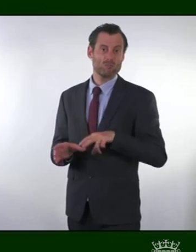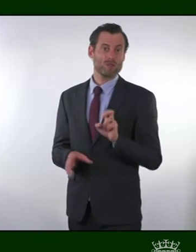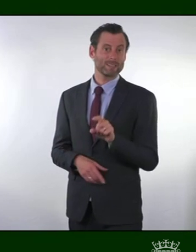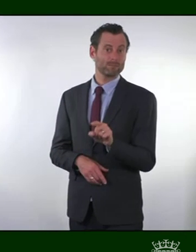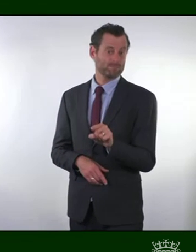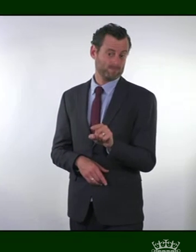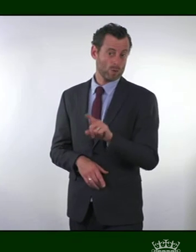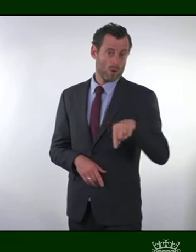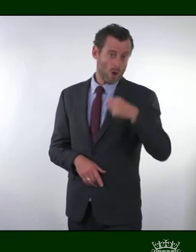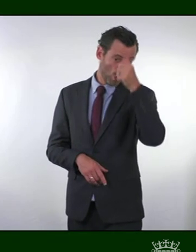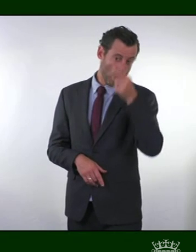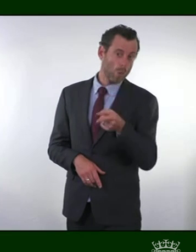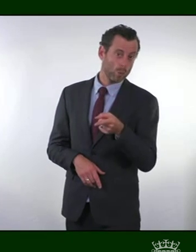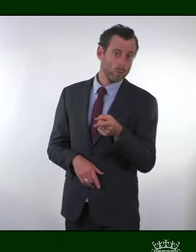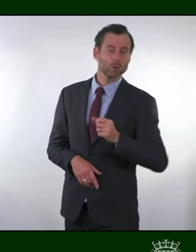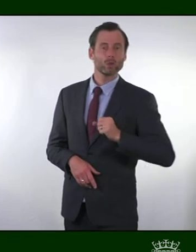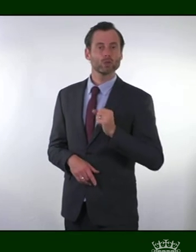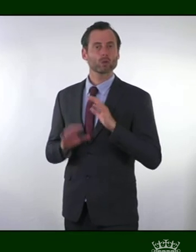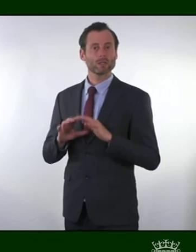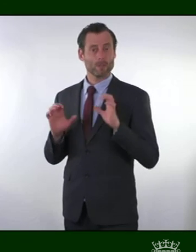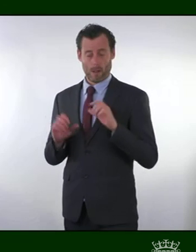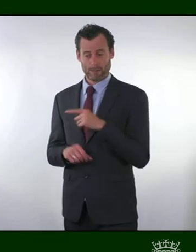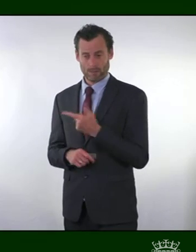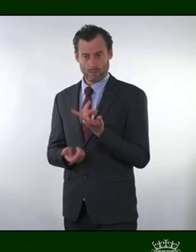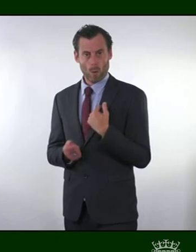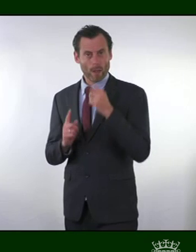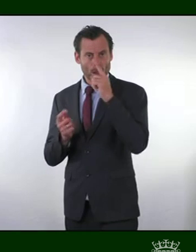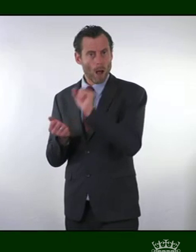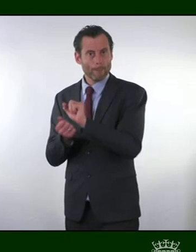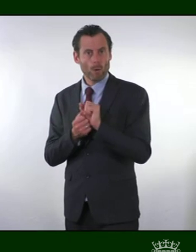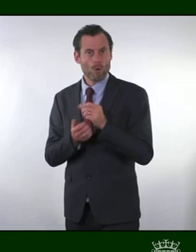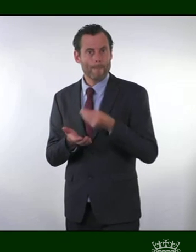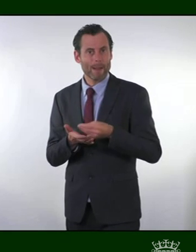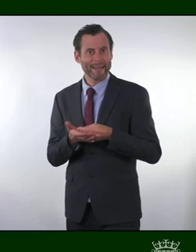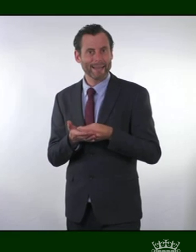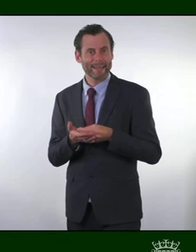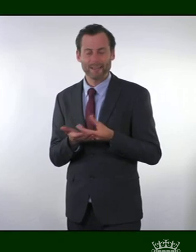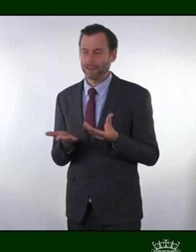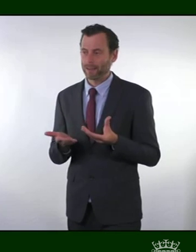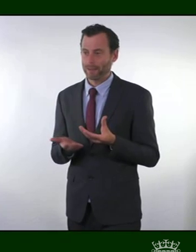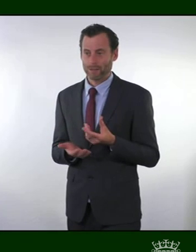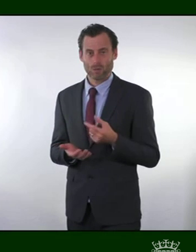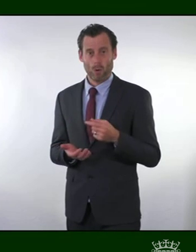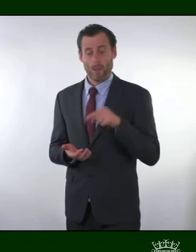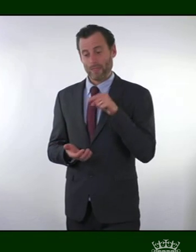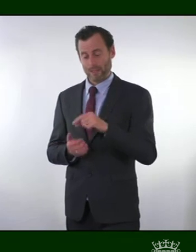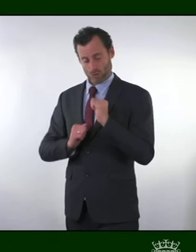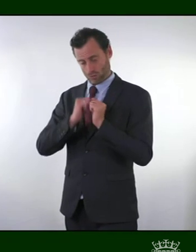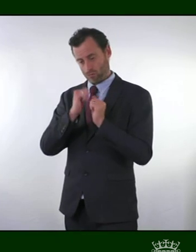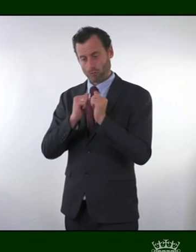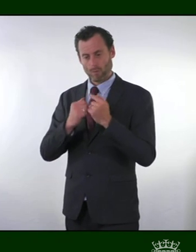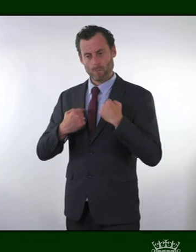The Scottish Parliament currently has a very restricted ability to borrow, under a fiscal framework that was not designed with covid-19 in mind.